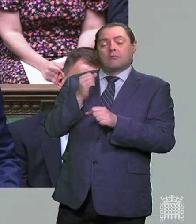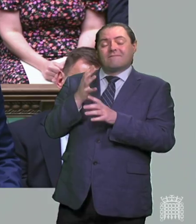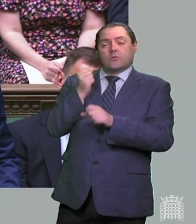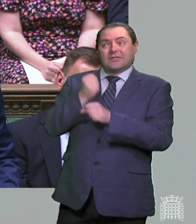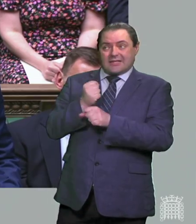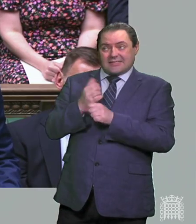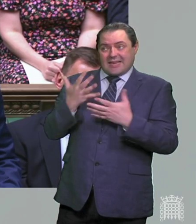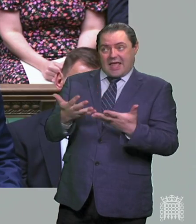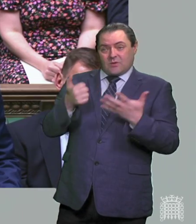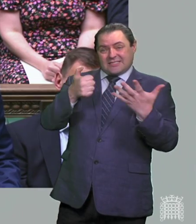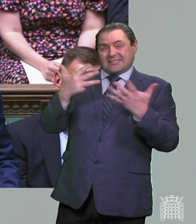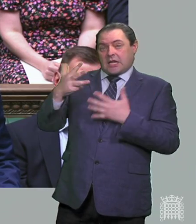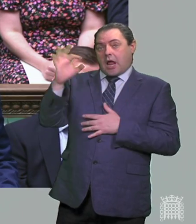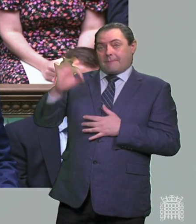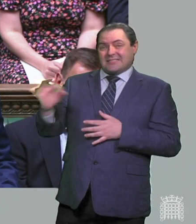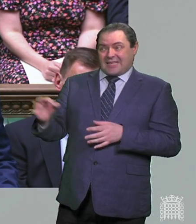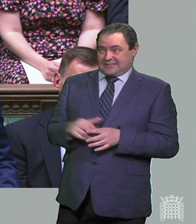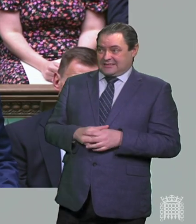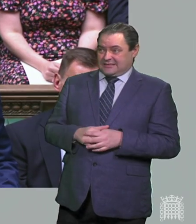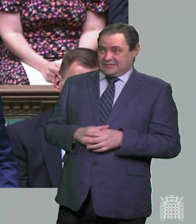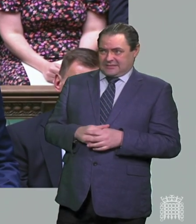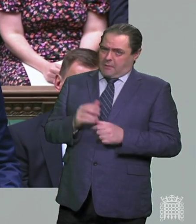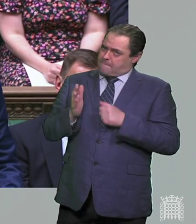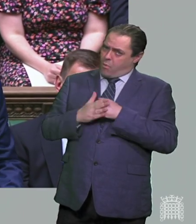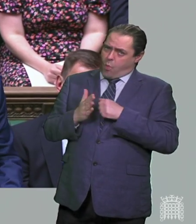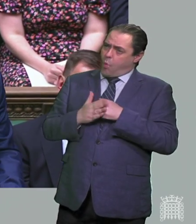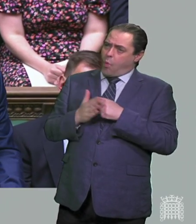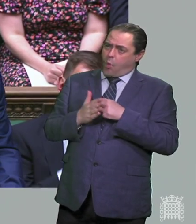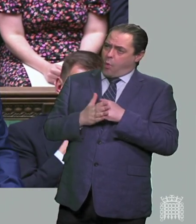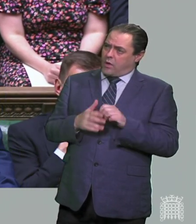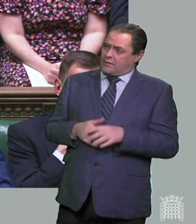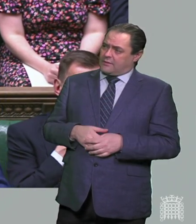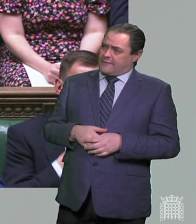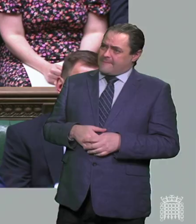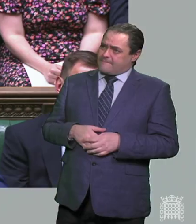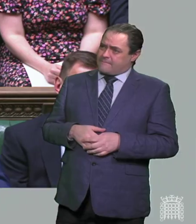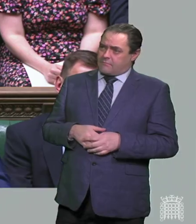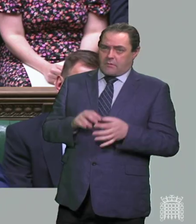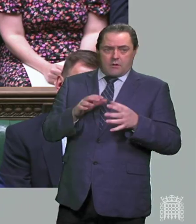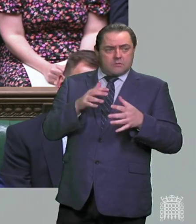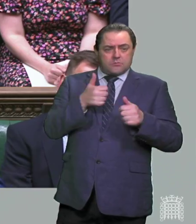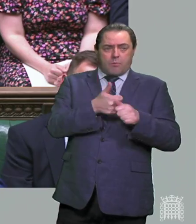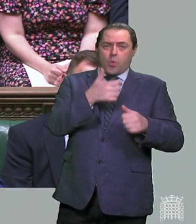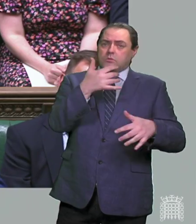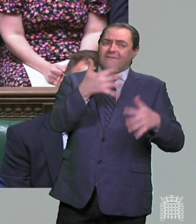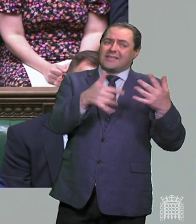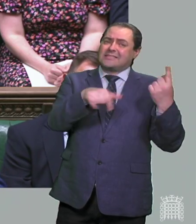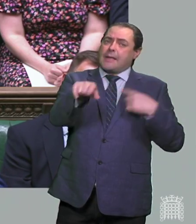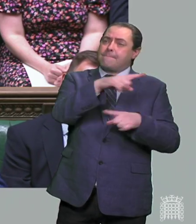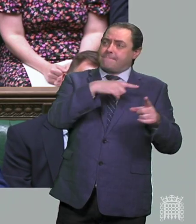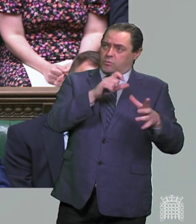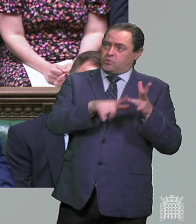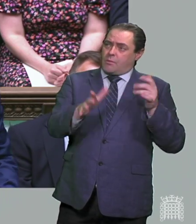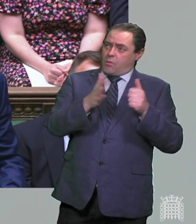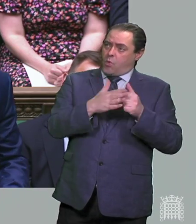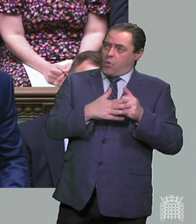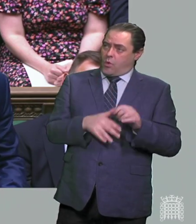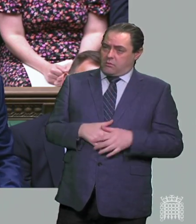It is now at 69%. We are doing much more to support victims of rape when they come forward.